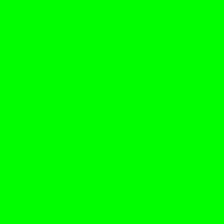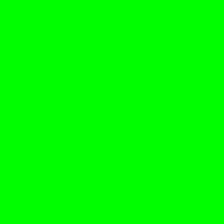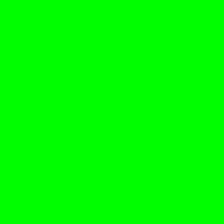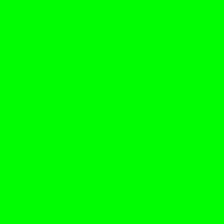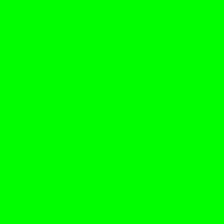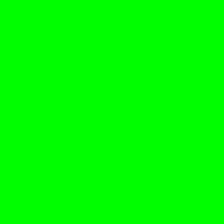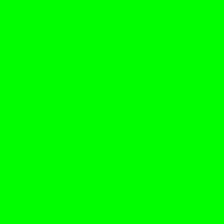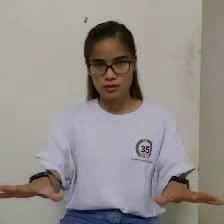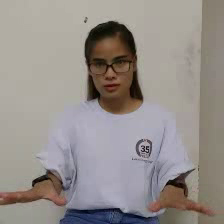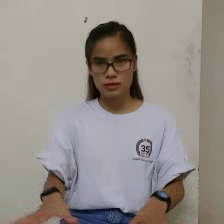Thất lạc